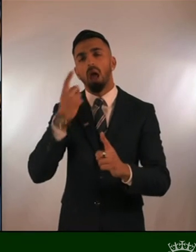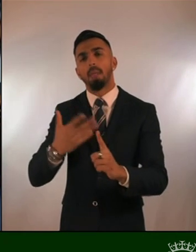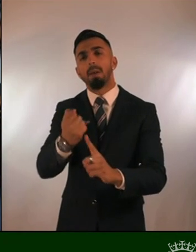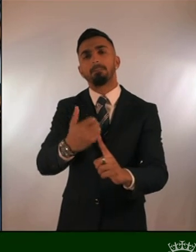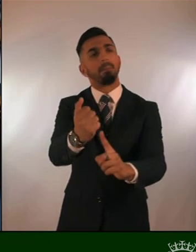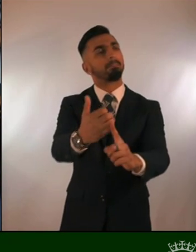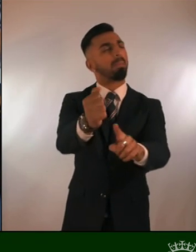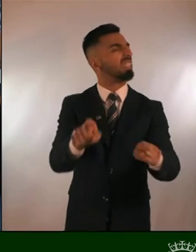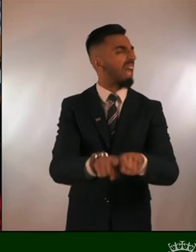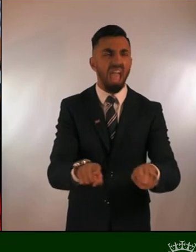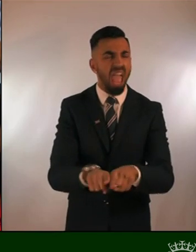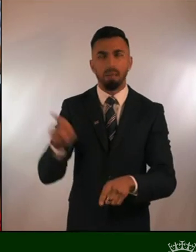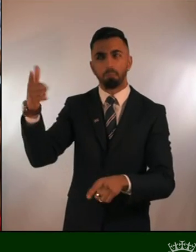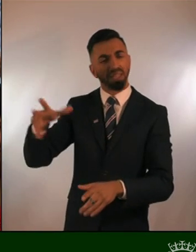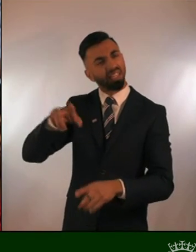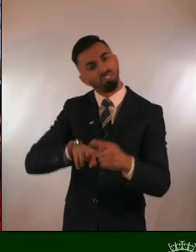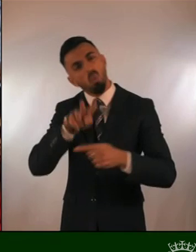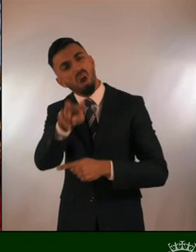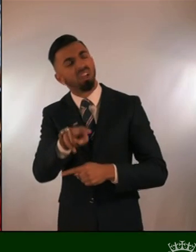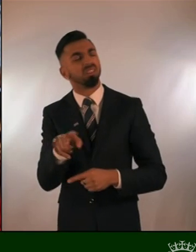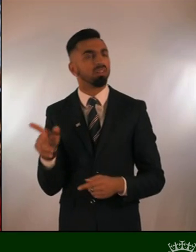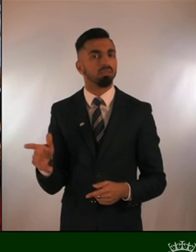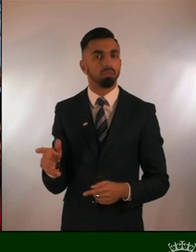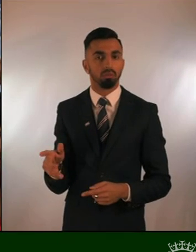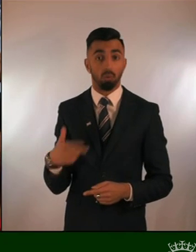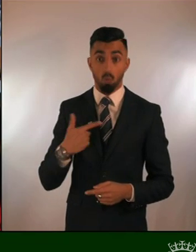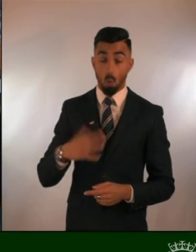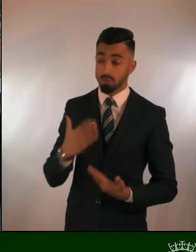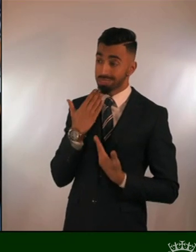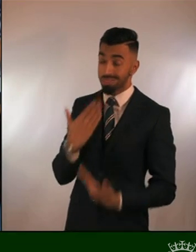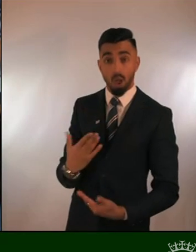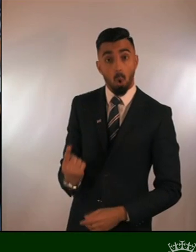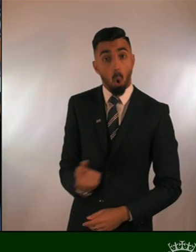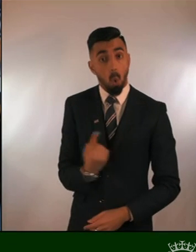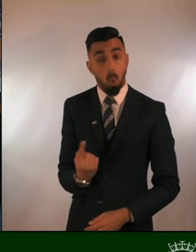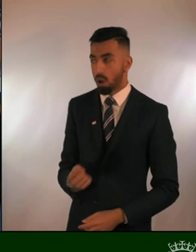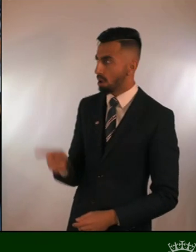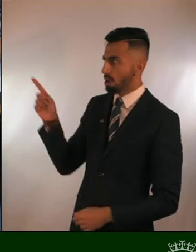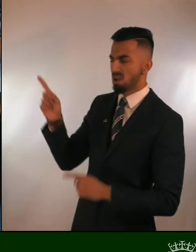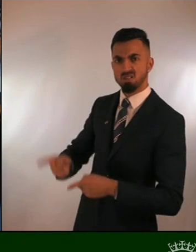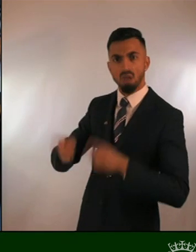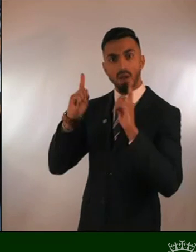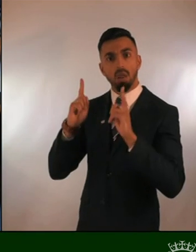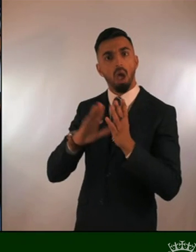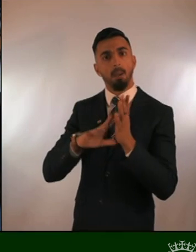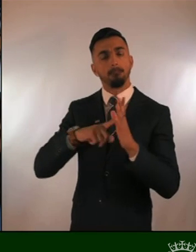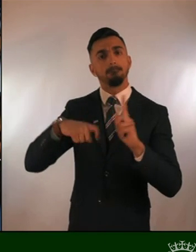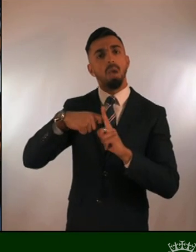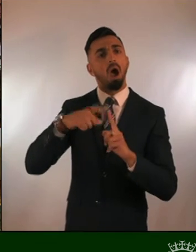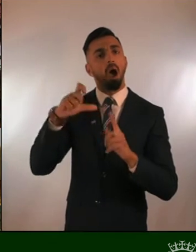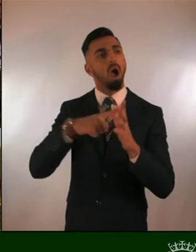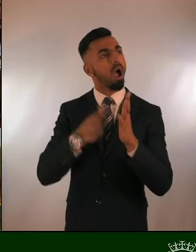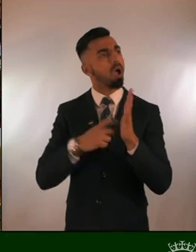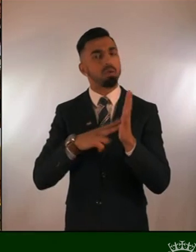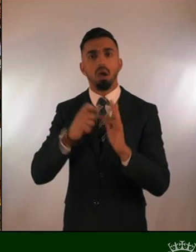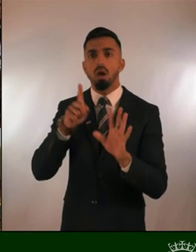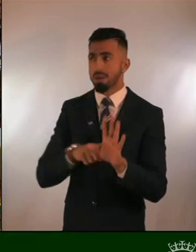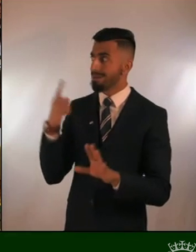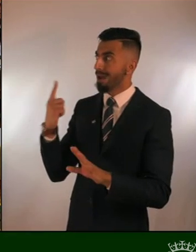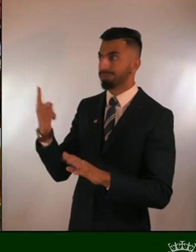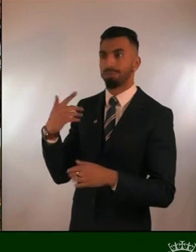I am sure that the whole House will join me in taking the opportunity to thank Mark Carney, the Governor of the Bank of England, for his seven years of dedicated public service.